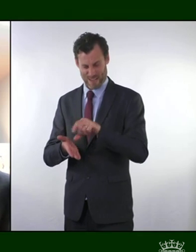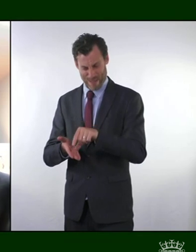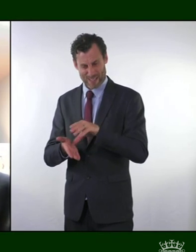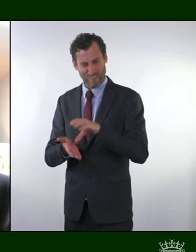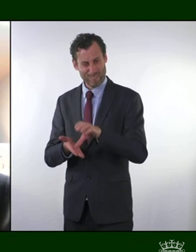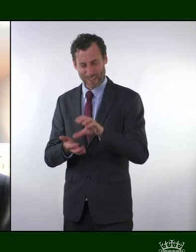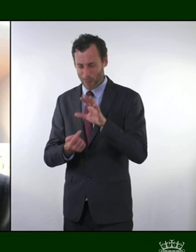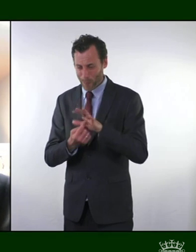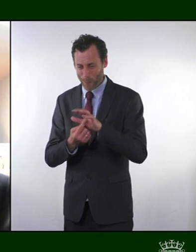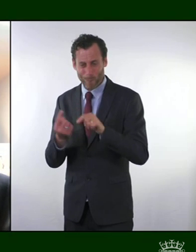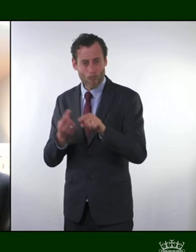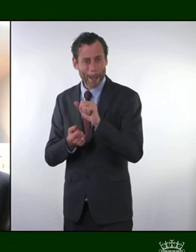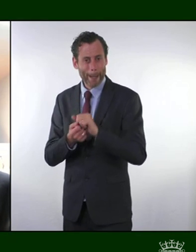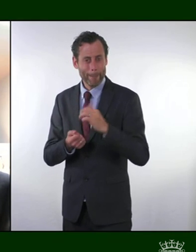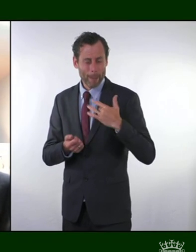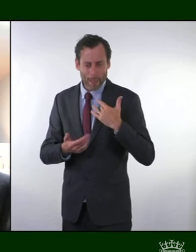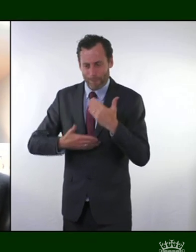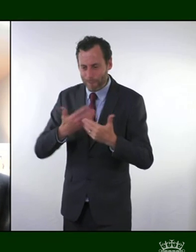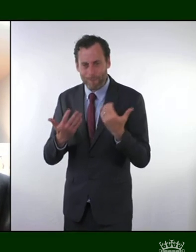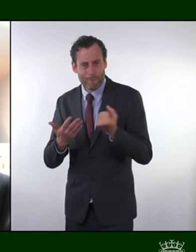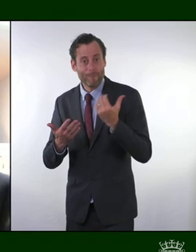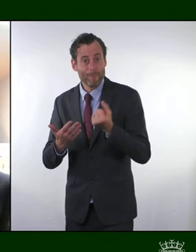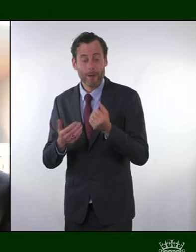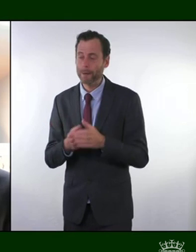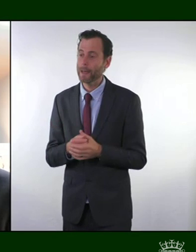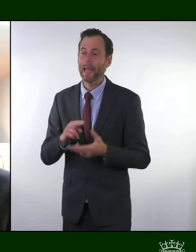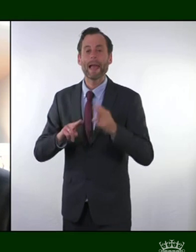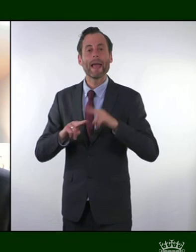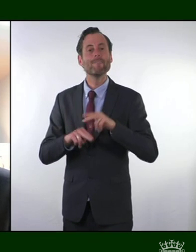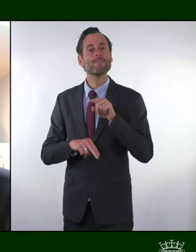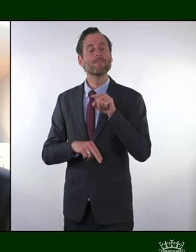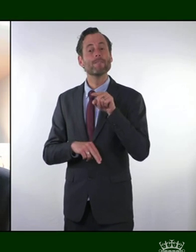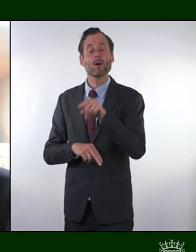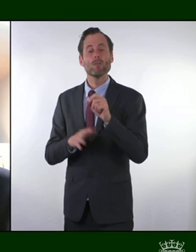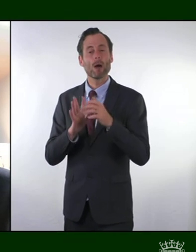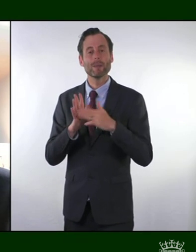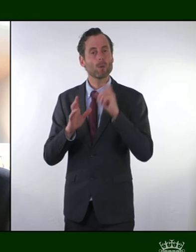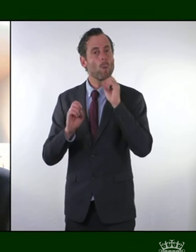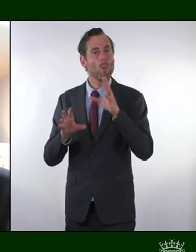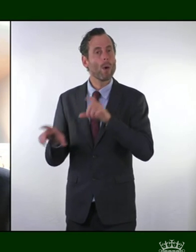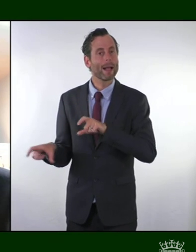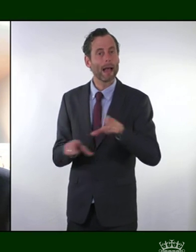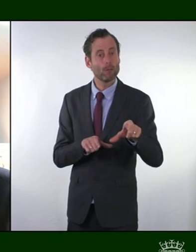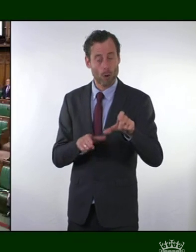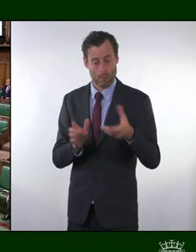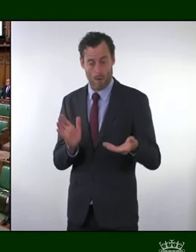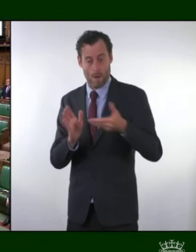If the Prime Minister will not extend the furlough scheme, will he give Scotland the powers so that we can do it ourselves?